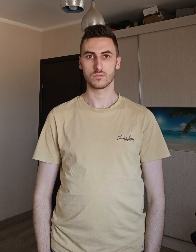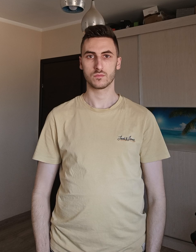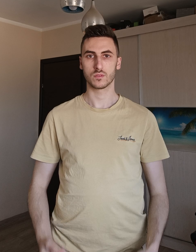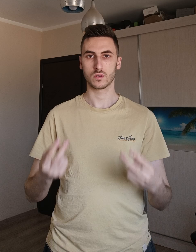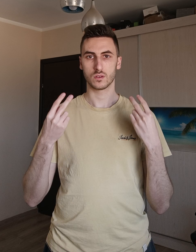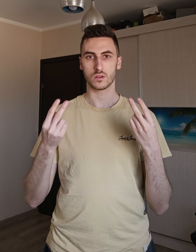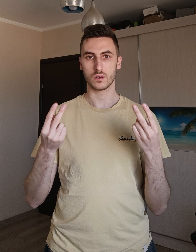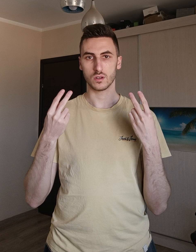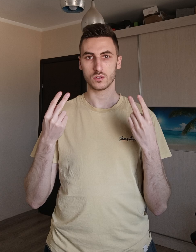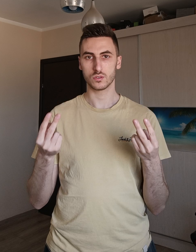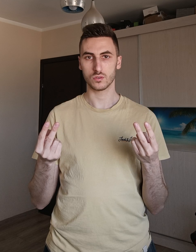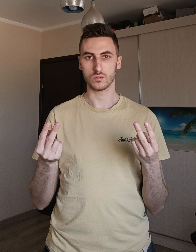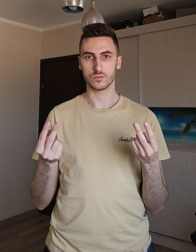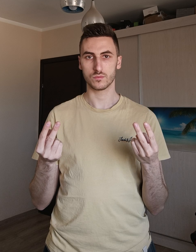חשוב